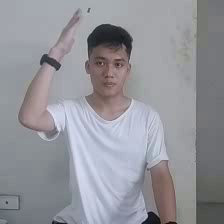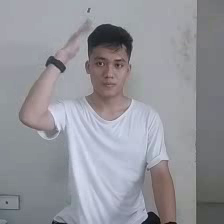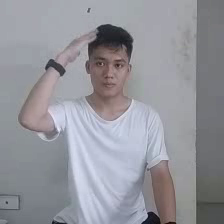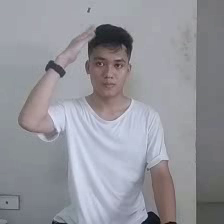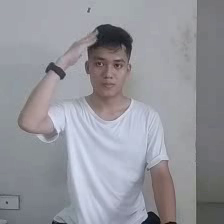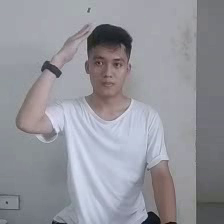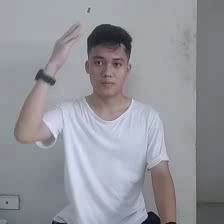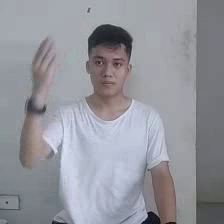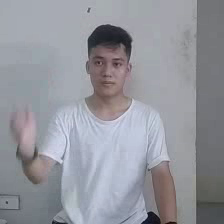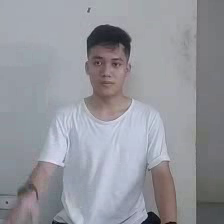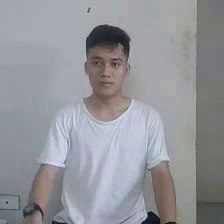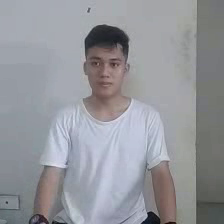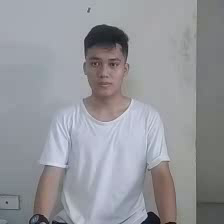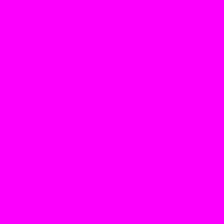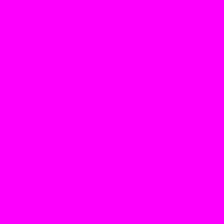Biết